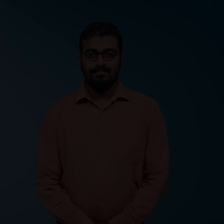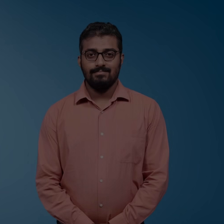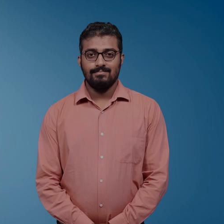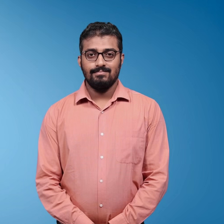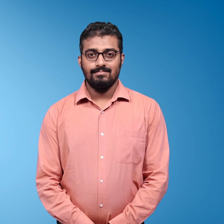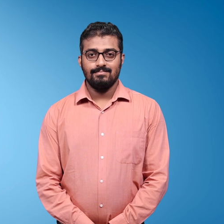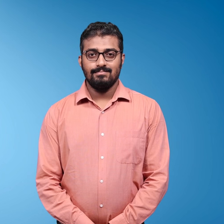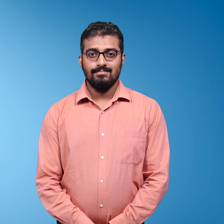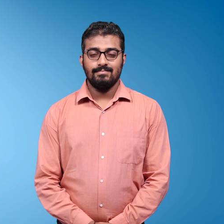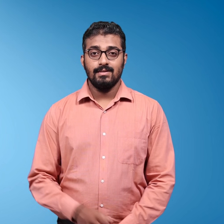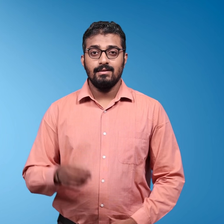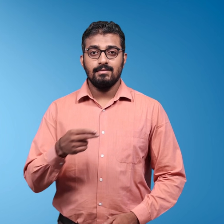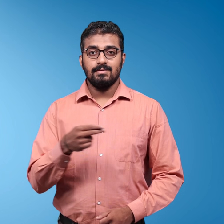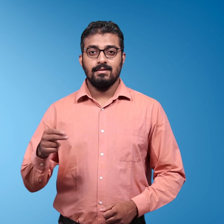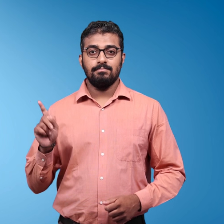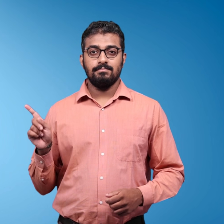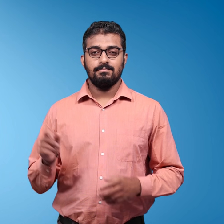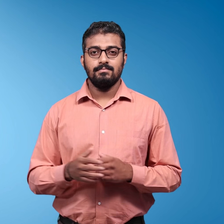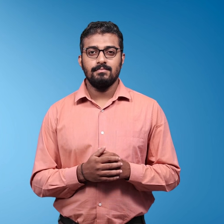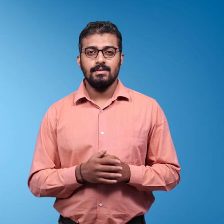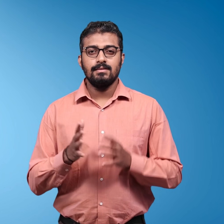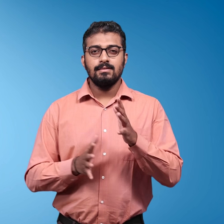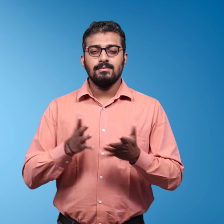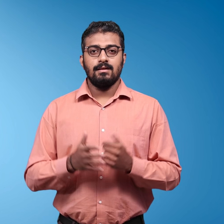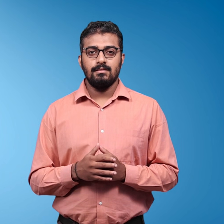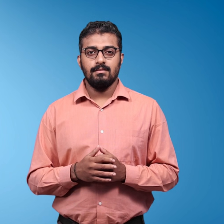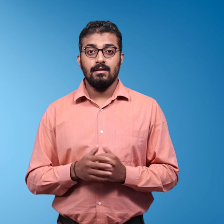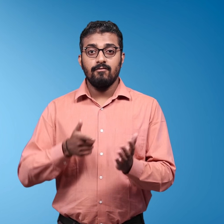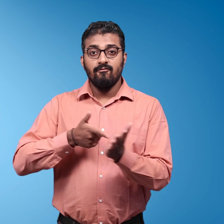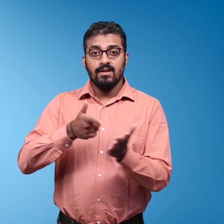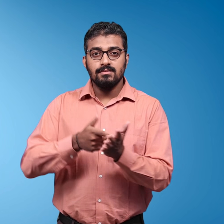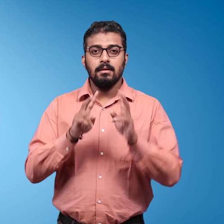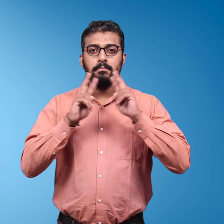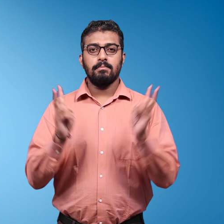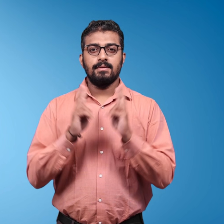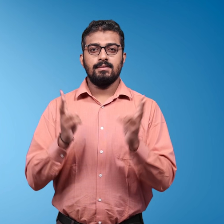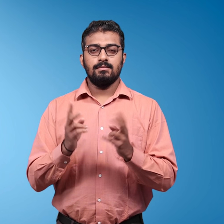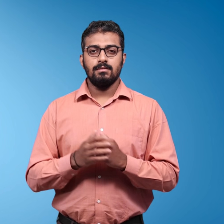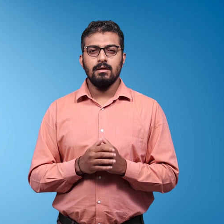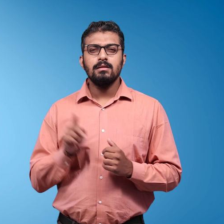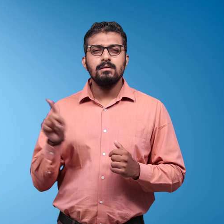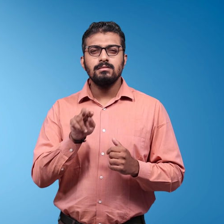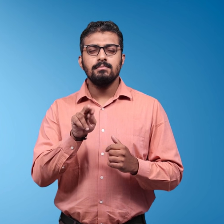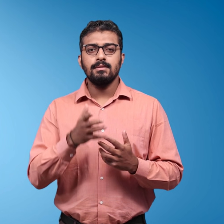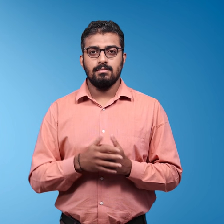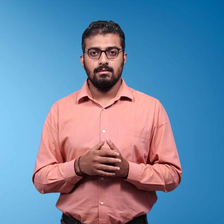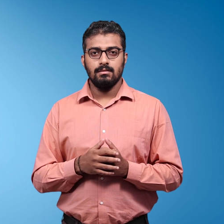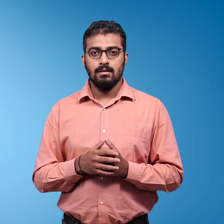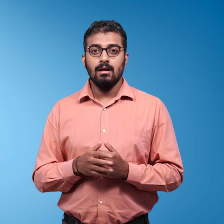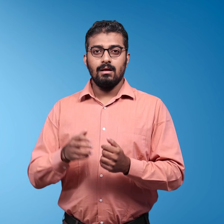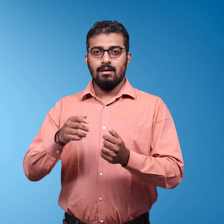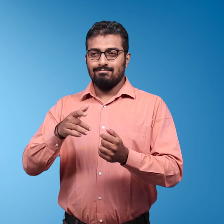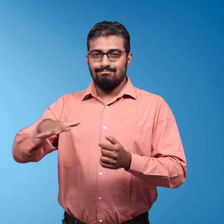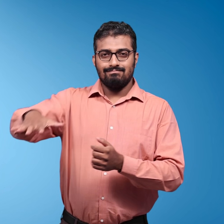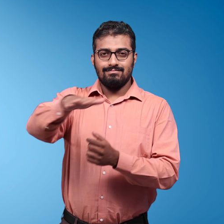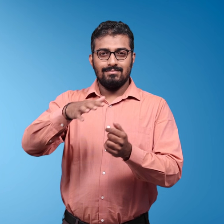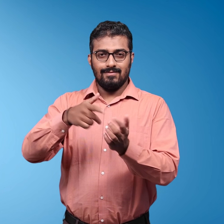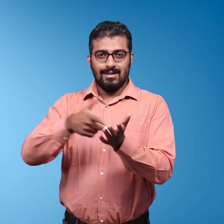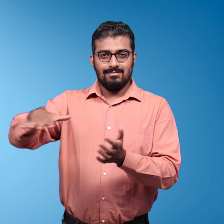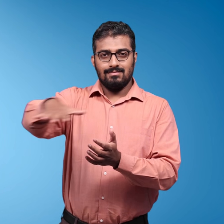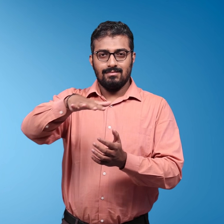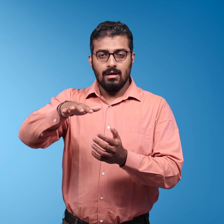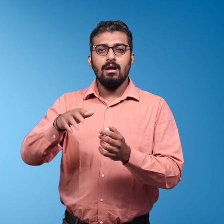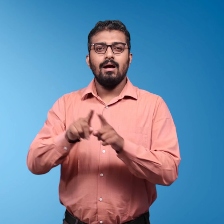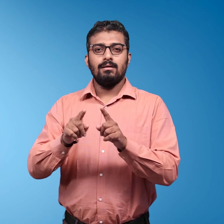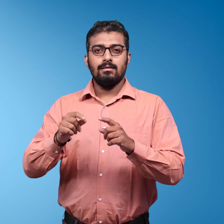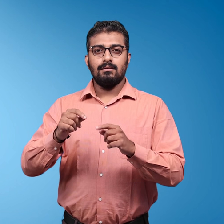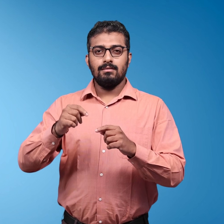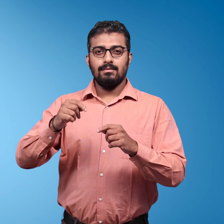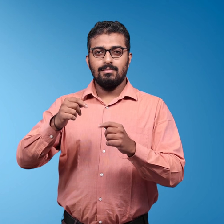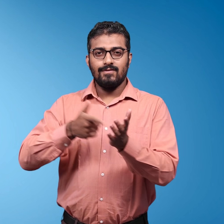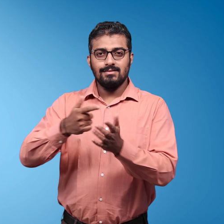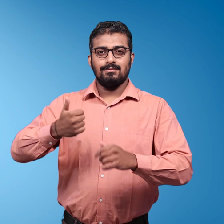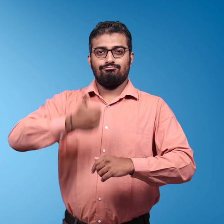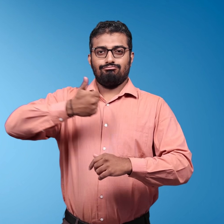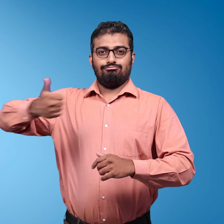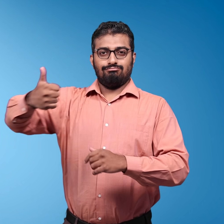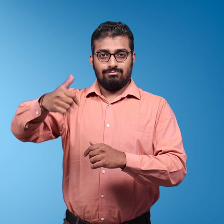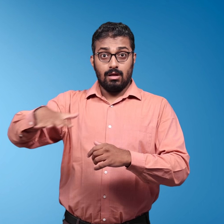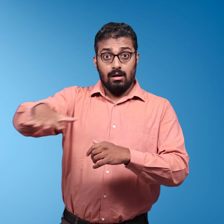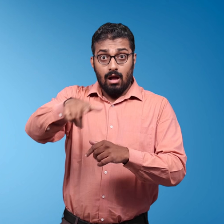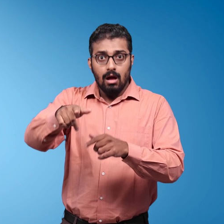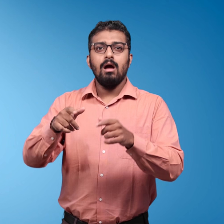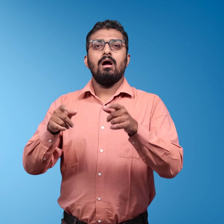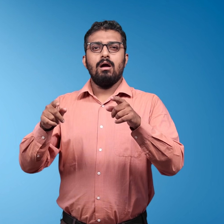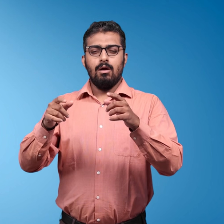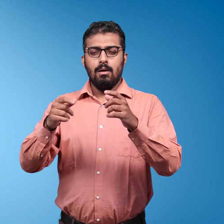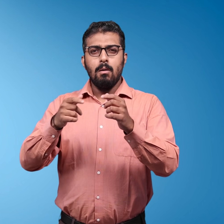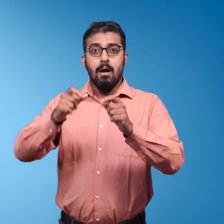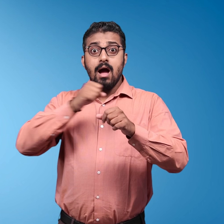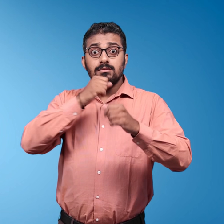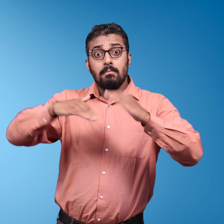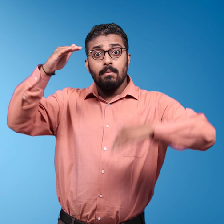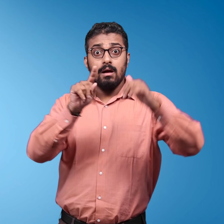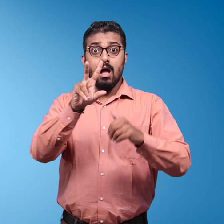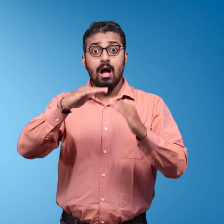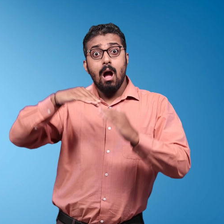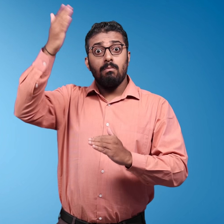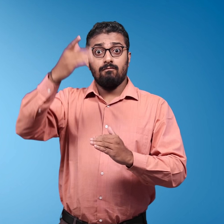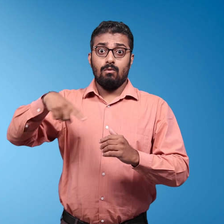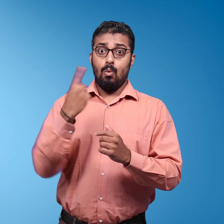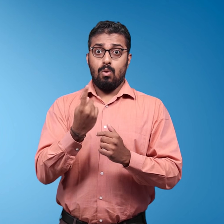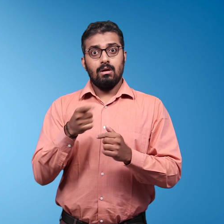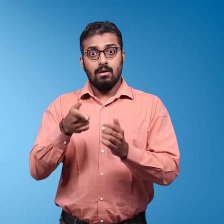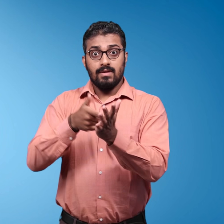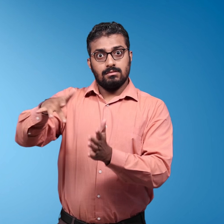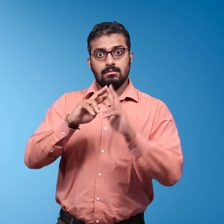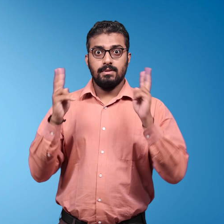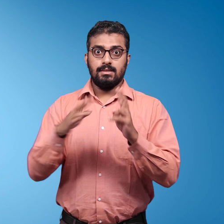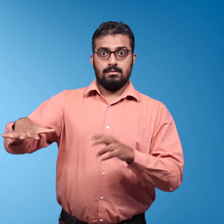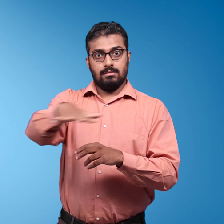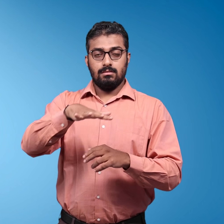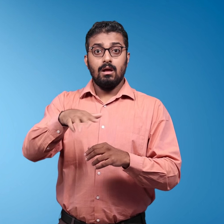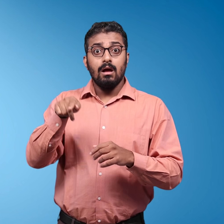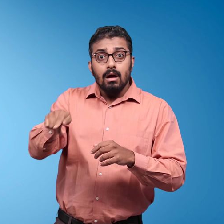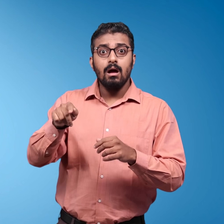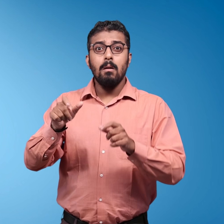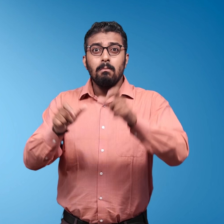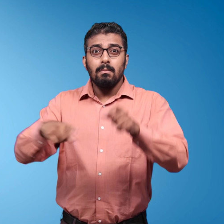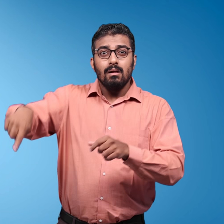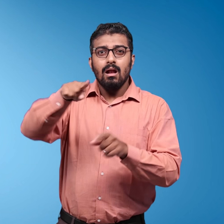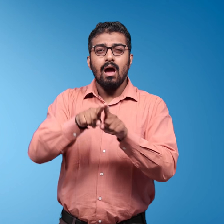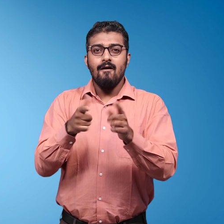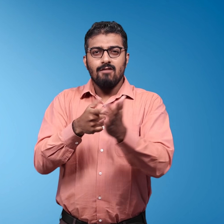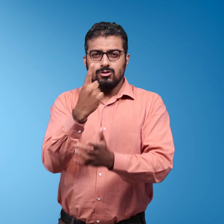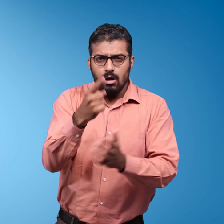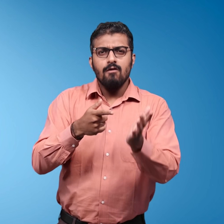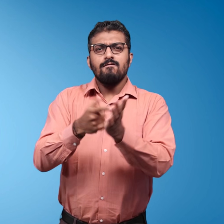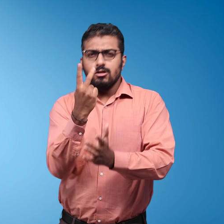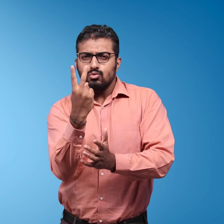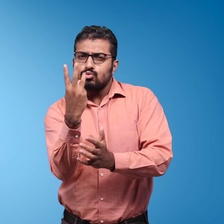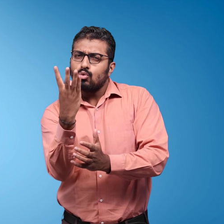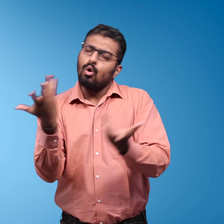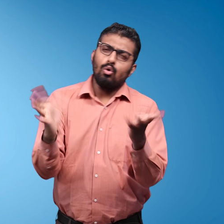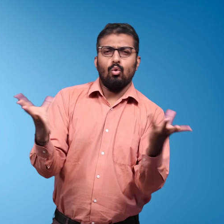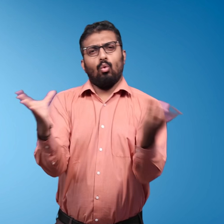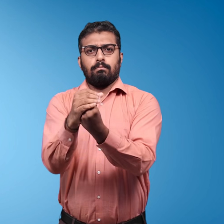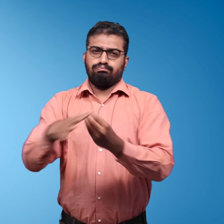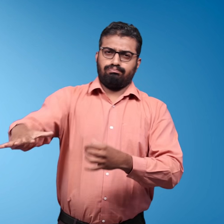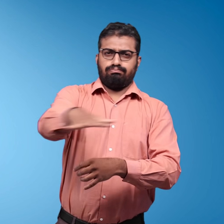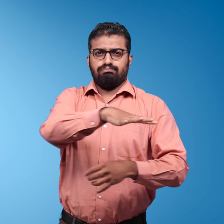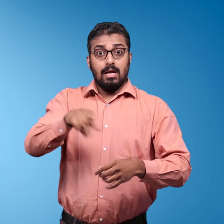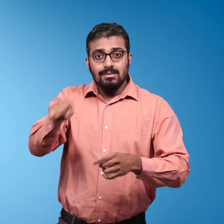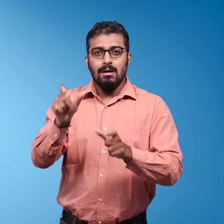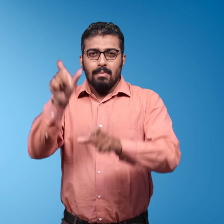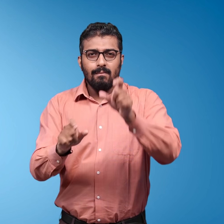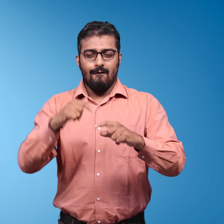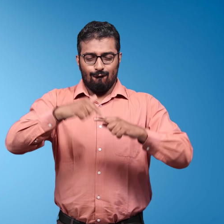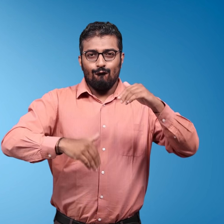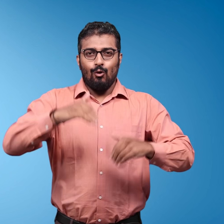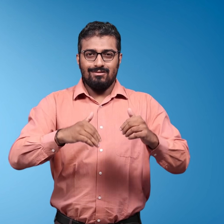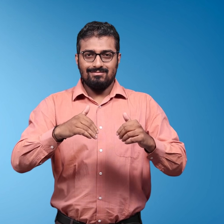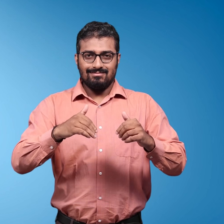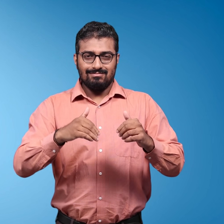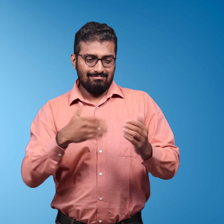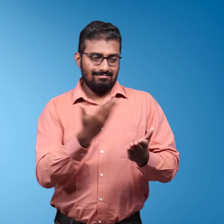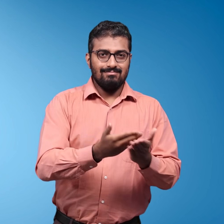Gram Sabha This sign means Gram Sabha It is a meeting of all adults who live in the area covered by a Panchayat This could be only one village or a few villages Anyone who is 18 years old or more and who has the right to vote